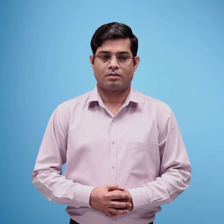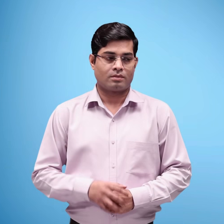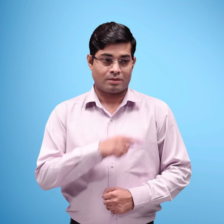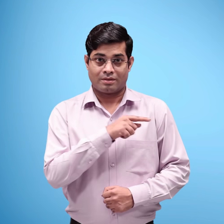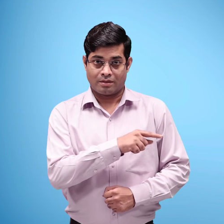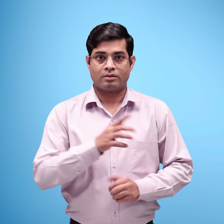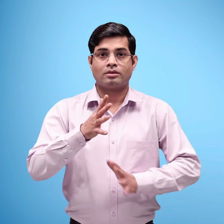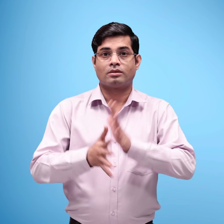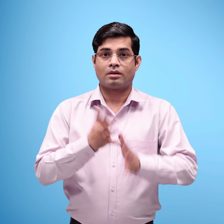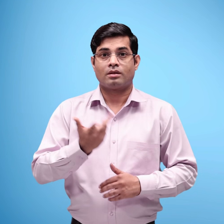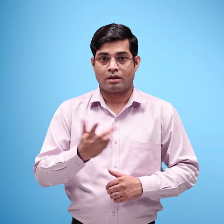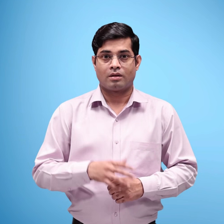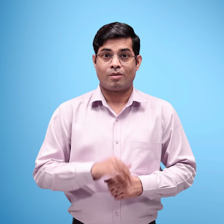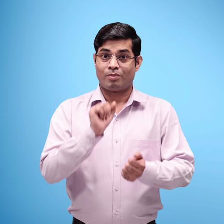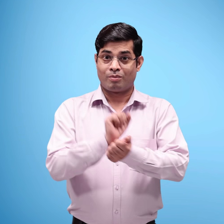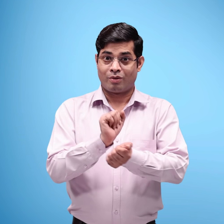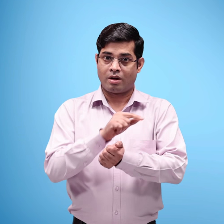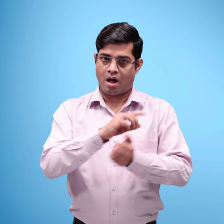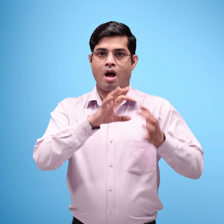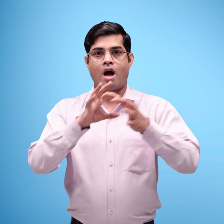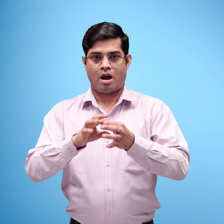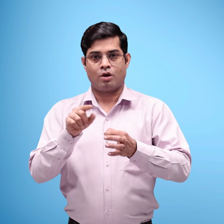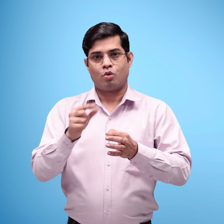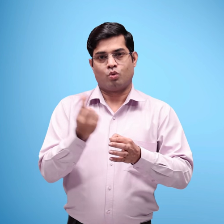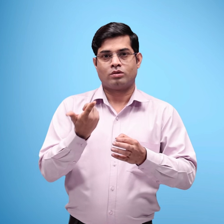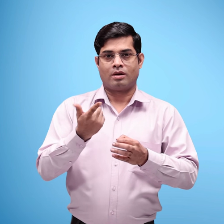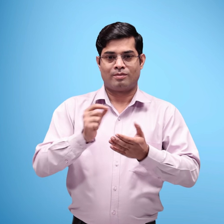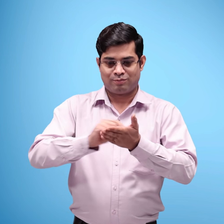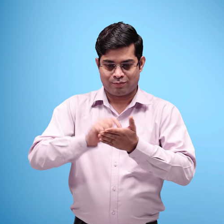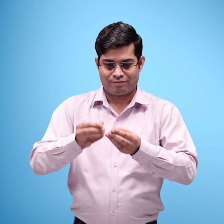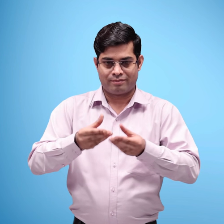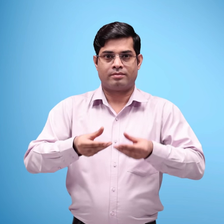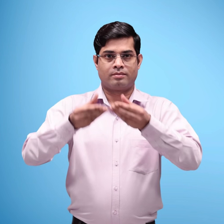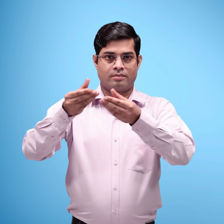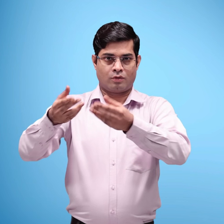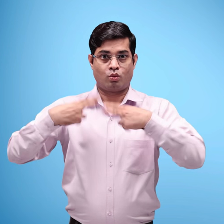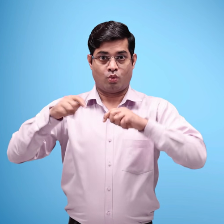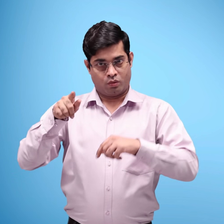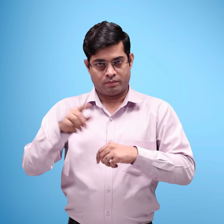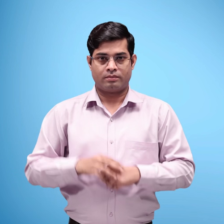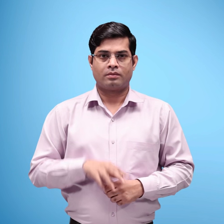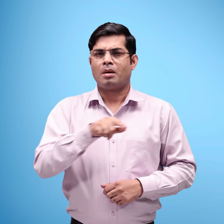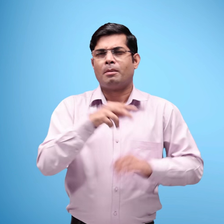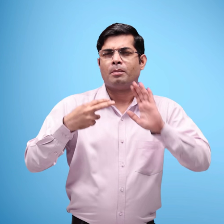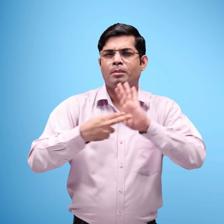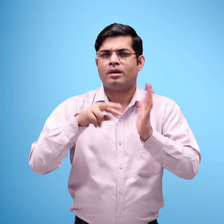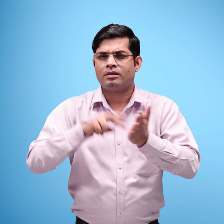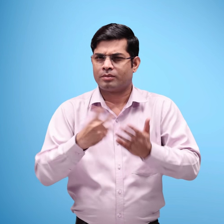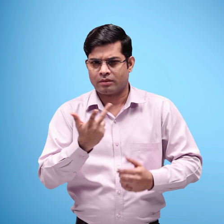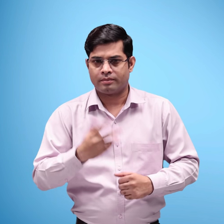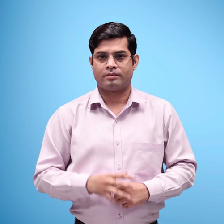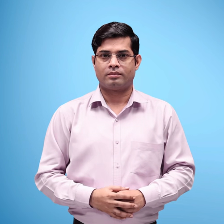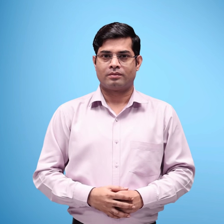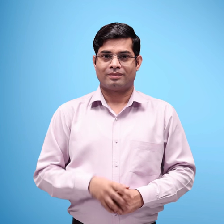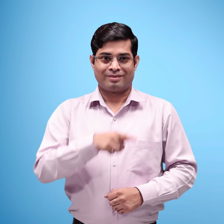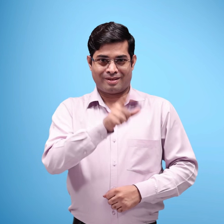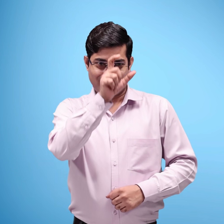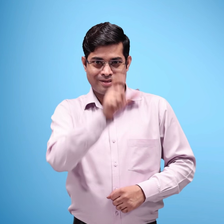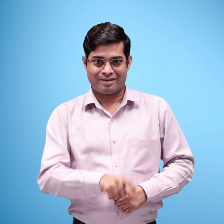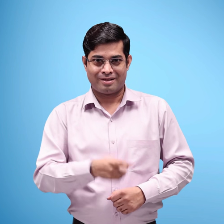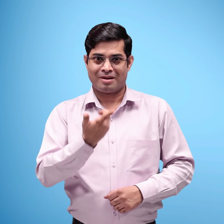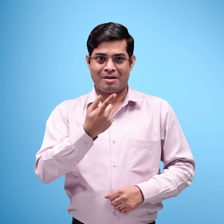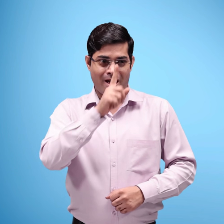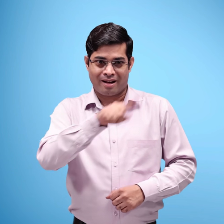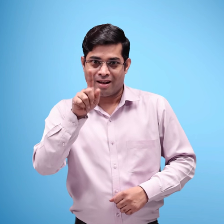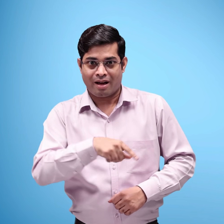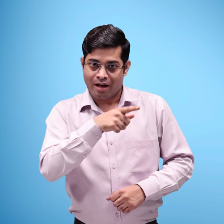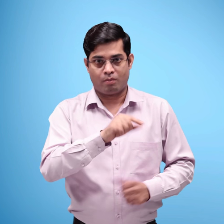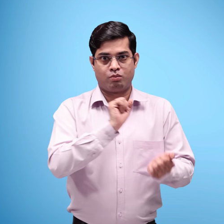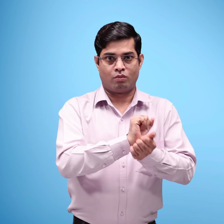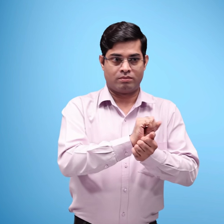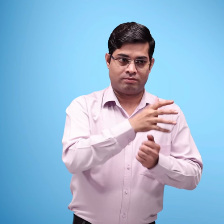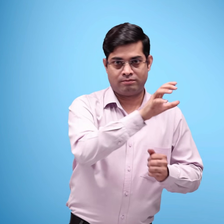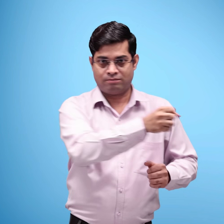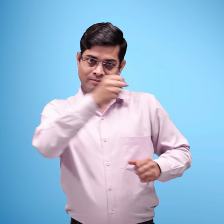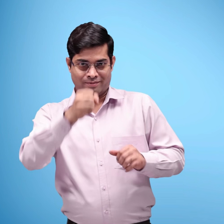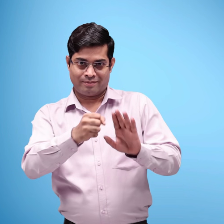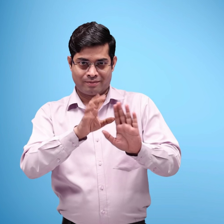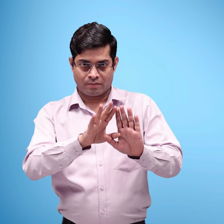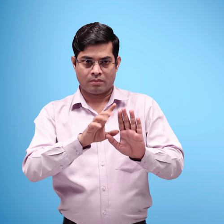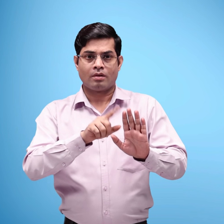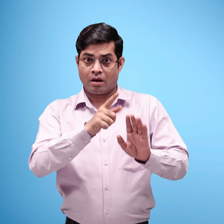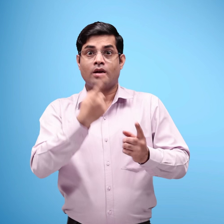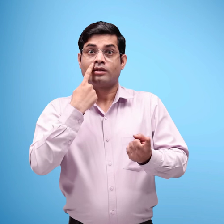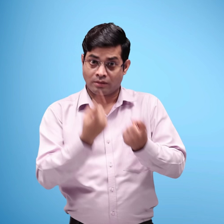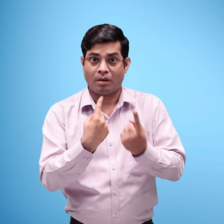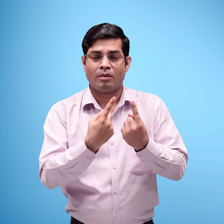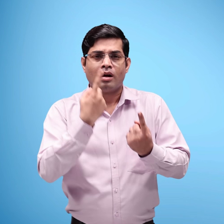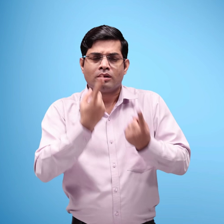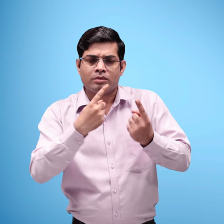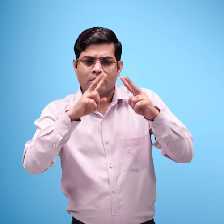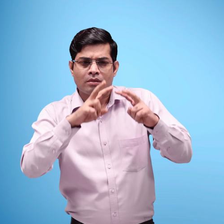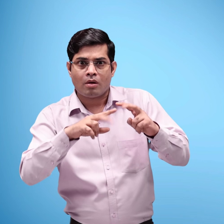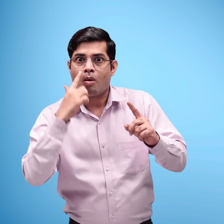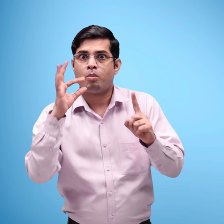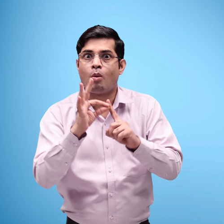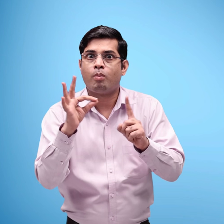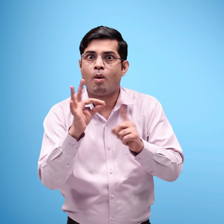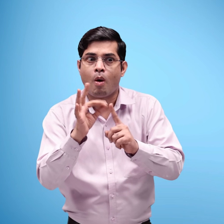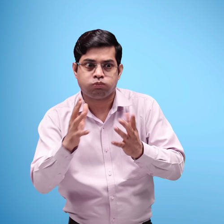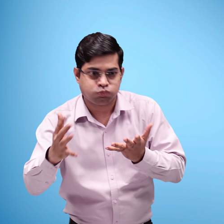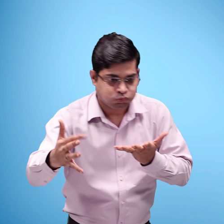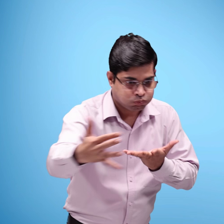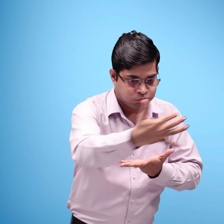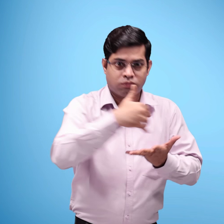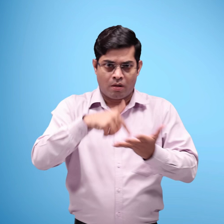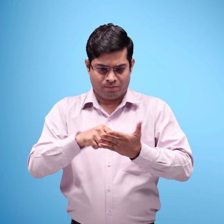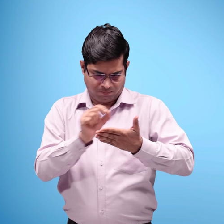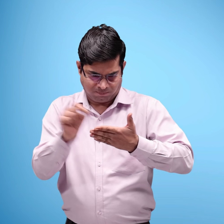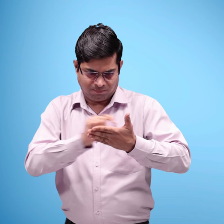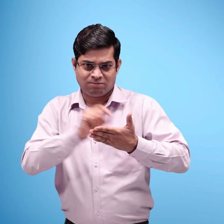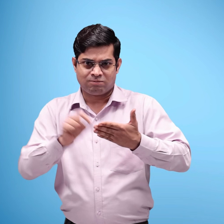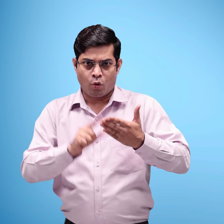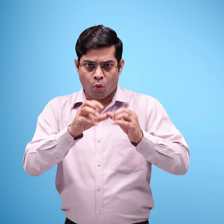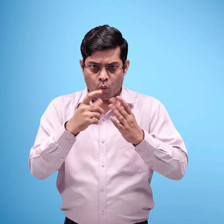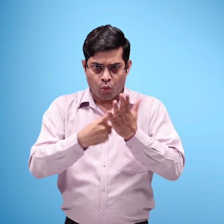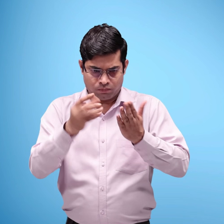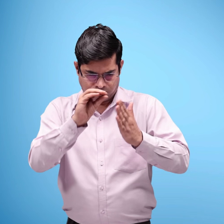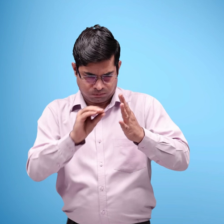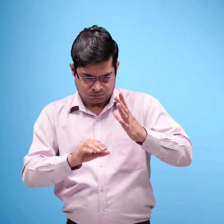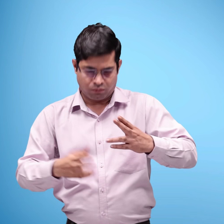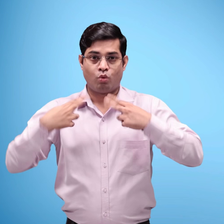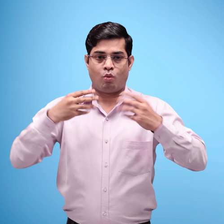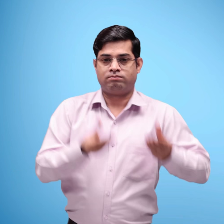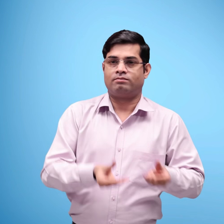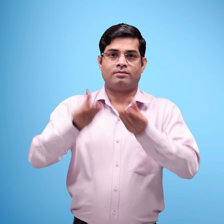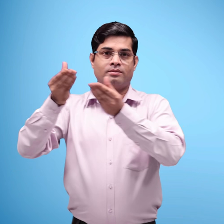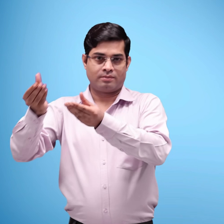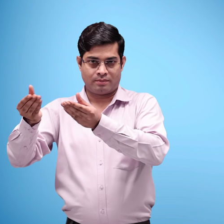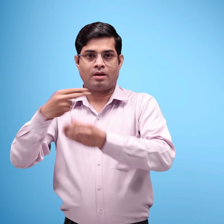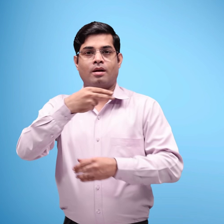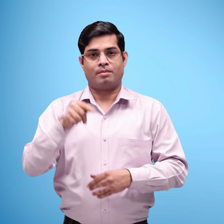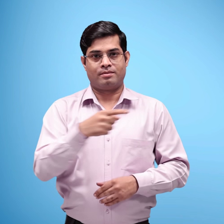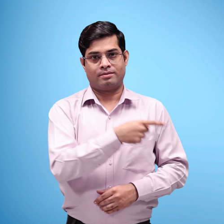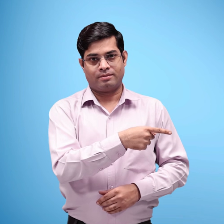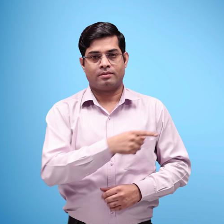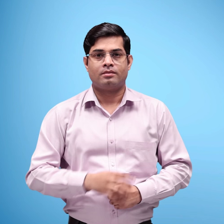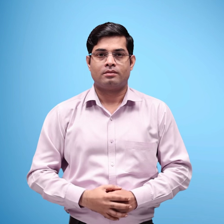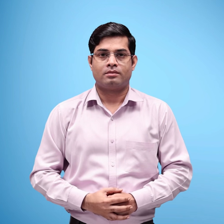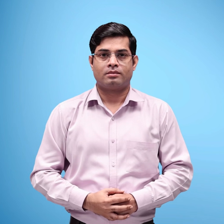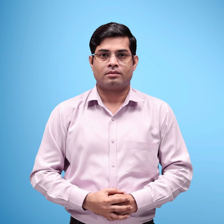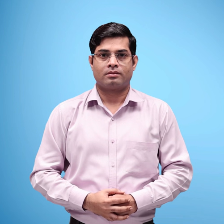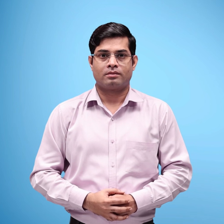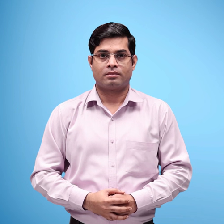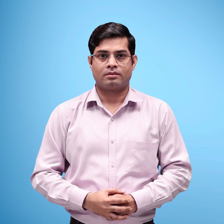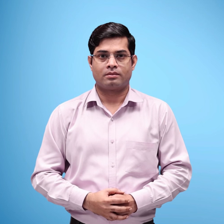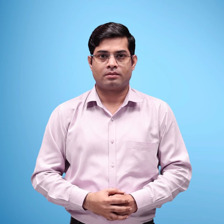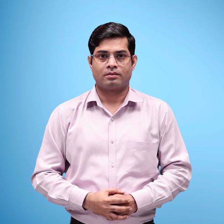Chargesheet This sign means chargesheet. On investigating a crime, if the police think that the evidence points to the guilt of the accused person, then they file a chargesheet in the court. It gives the various details of the crime such as name of accused, crime committed, etc.